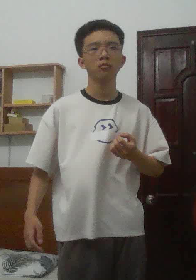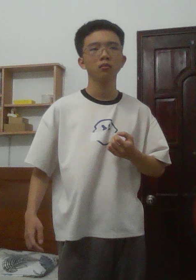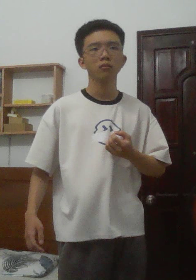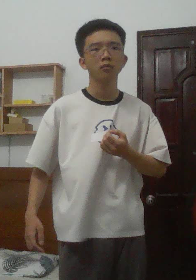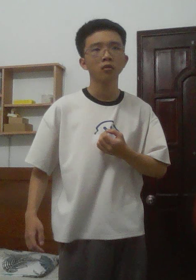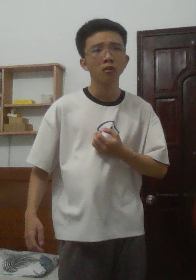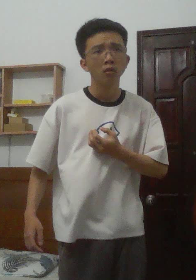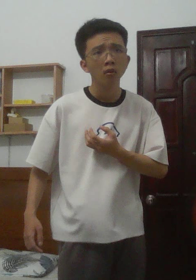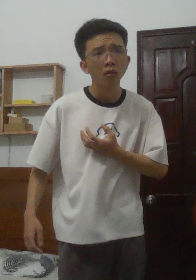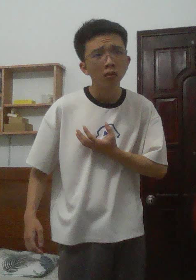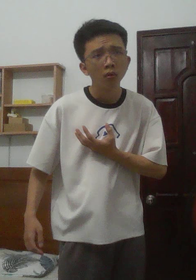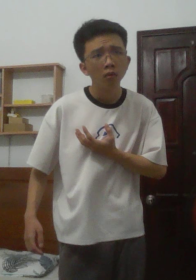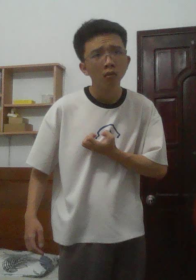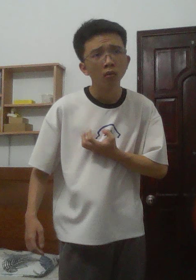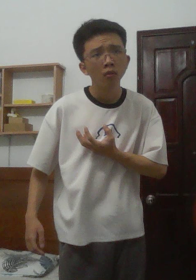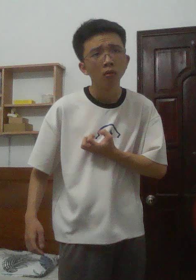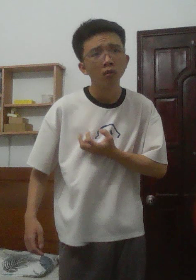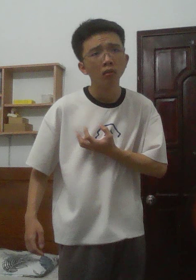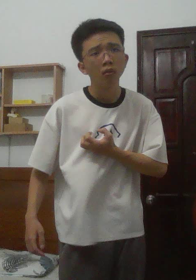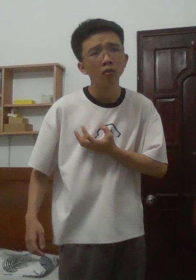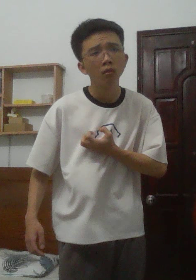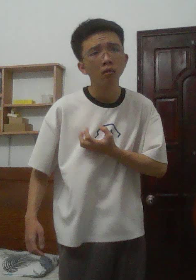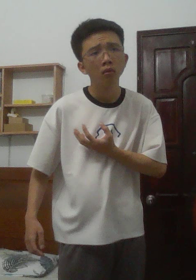lo so